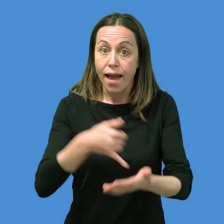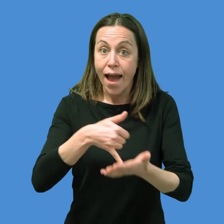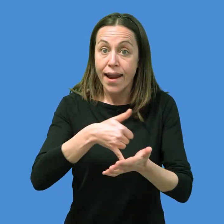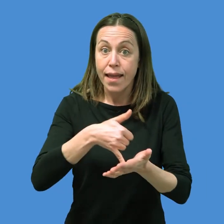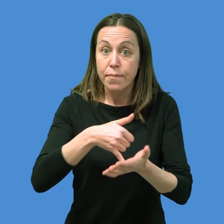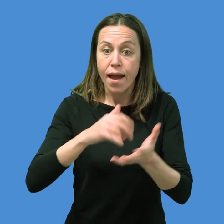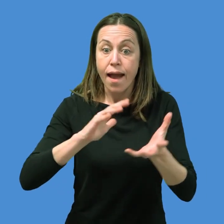debil